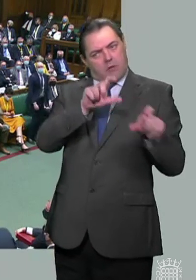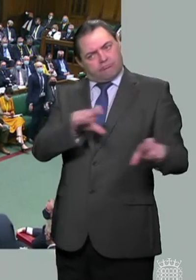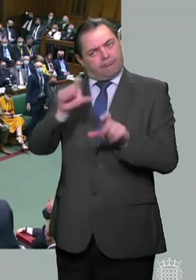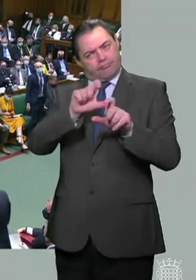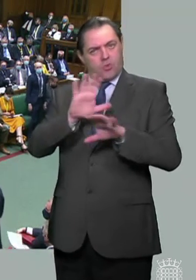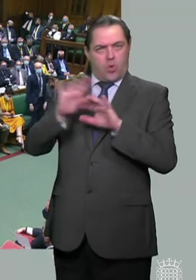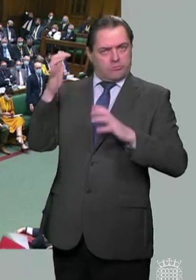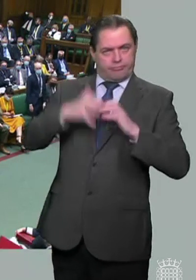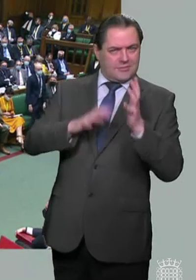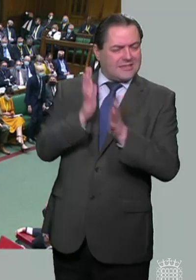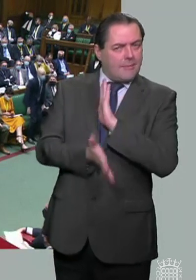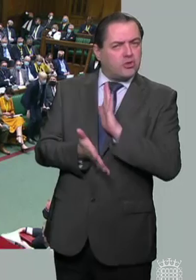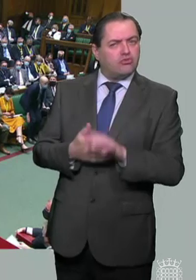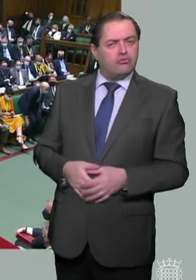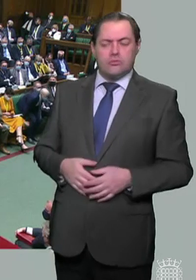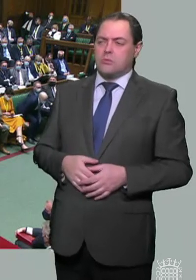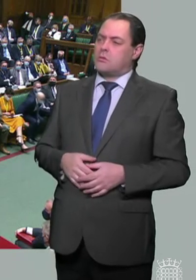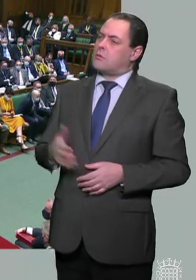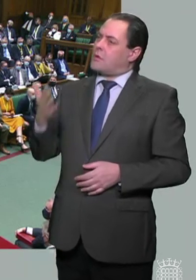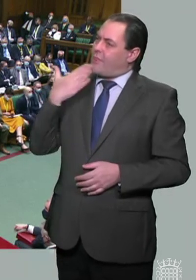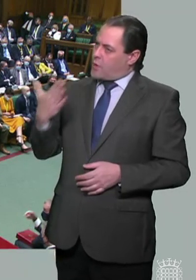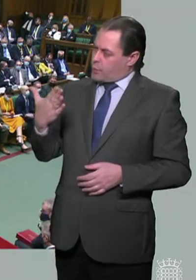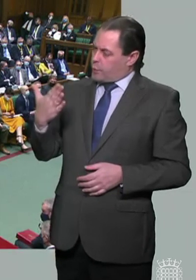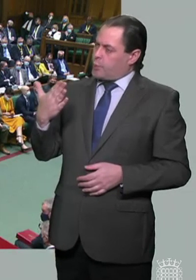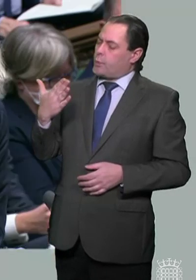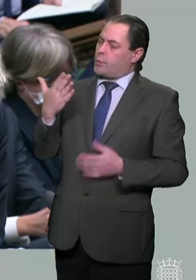I thank the right honourable Gentleman.